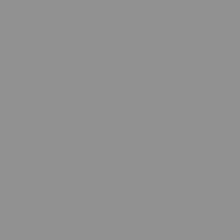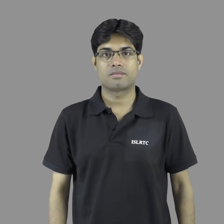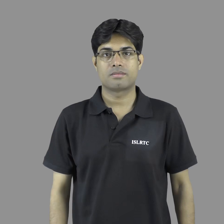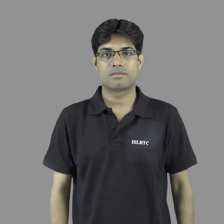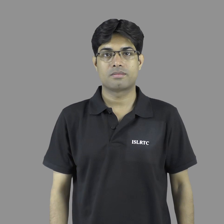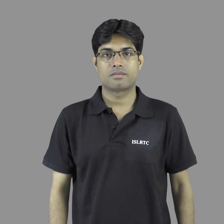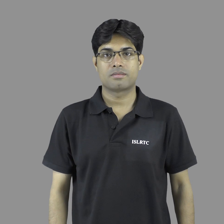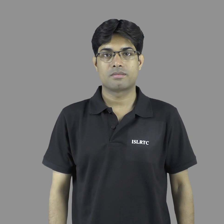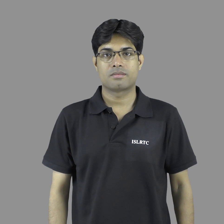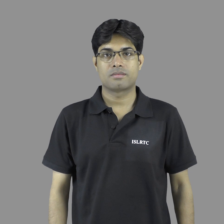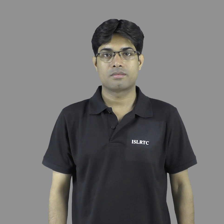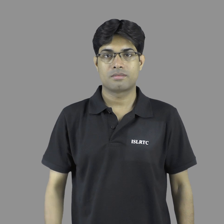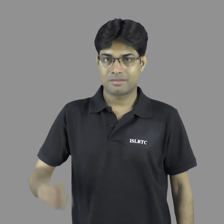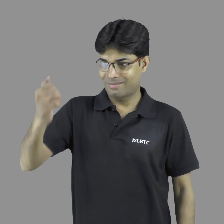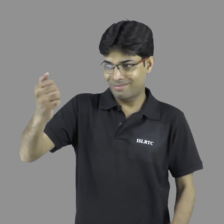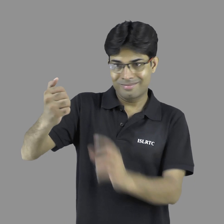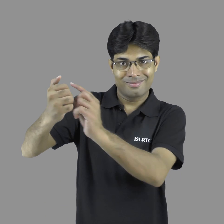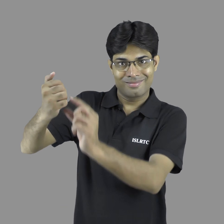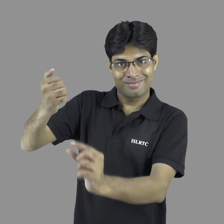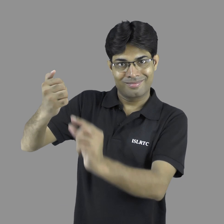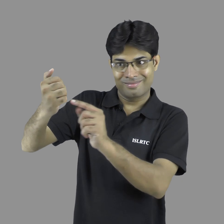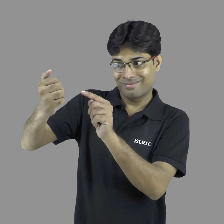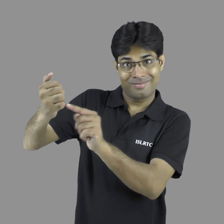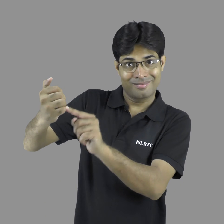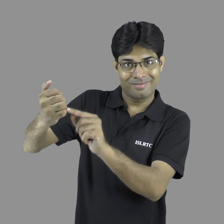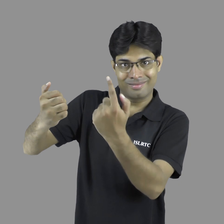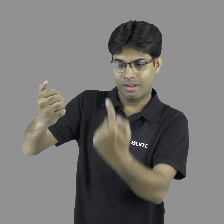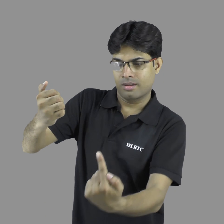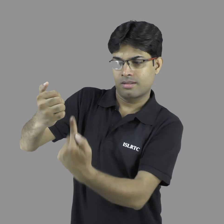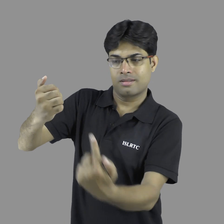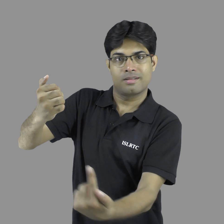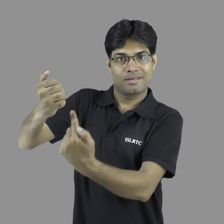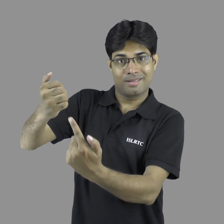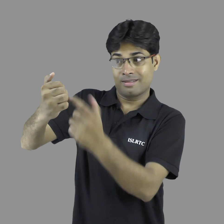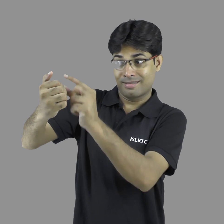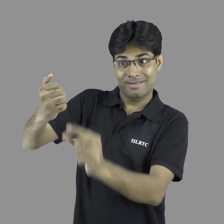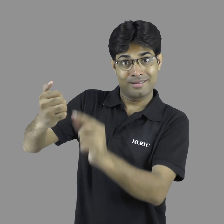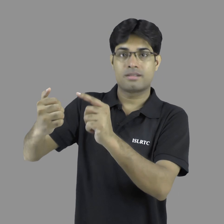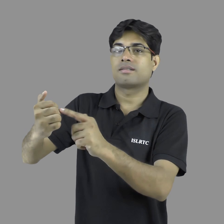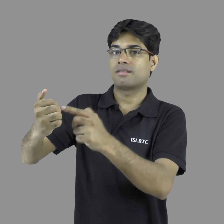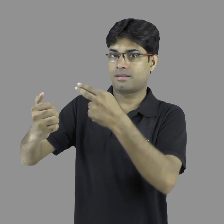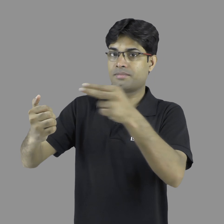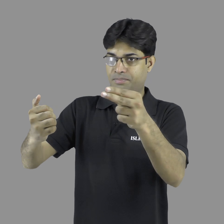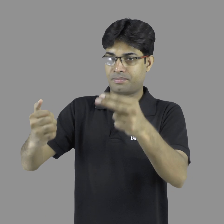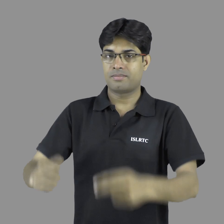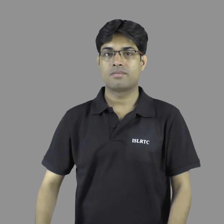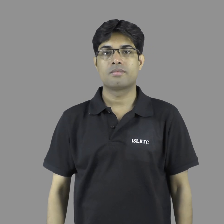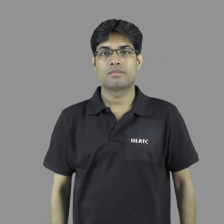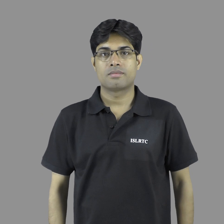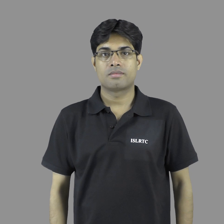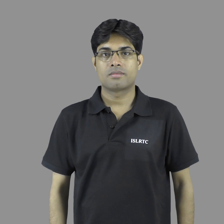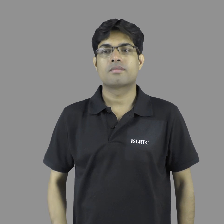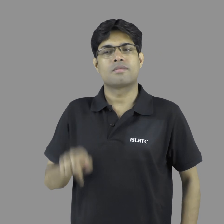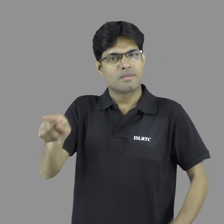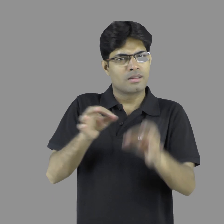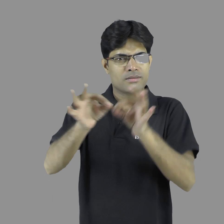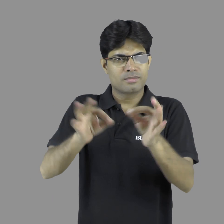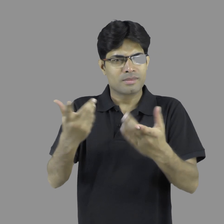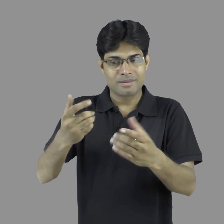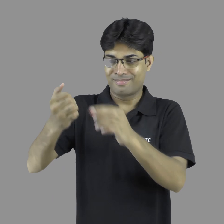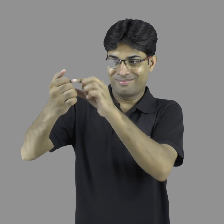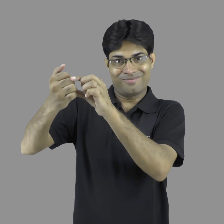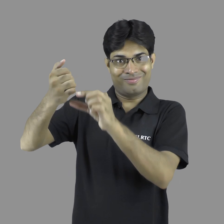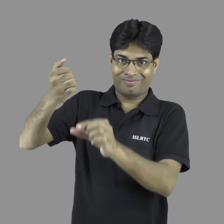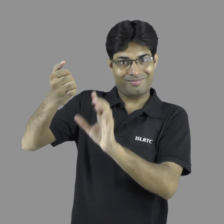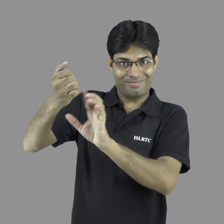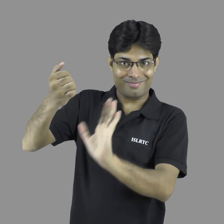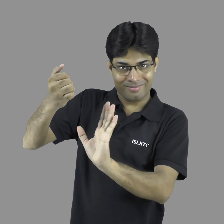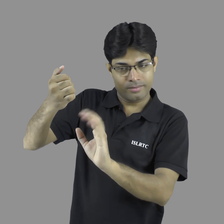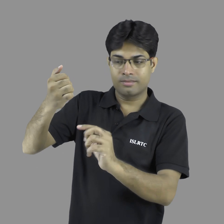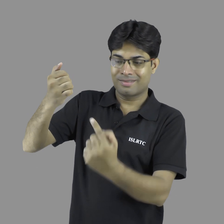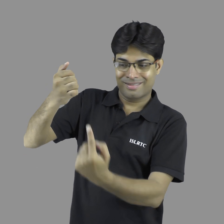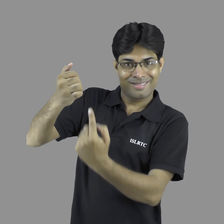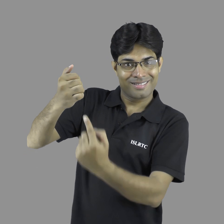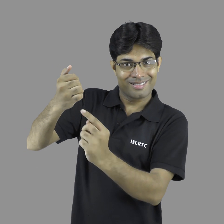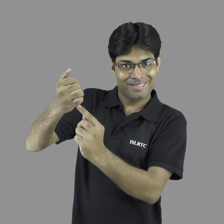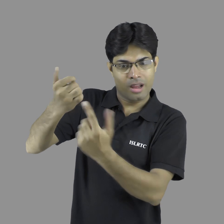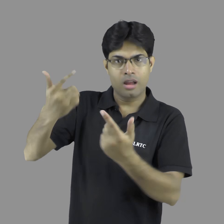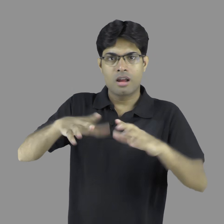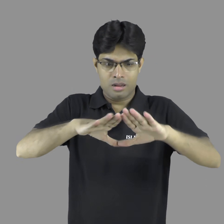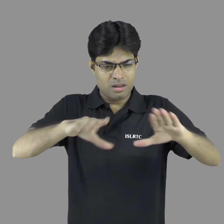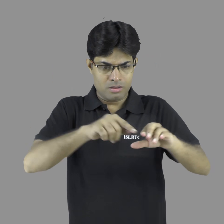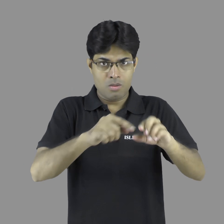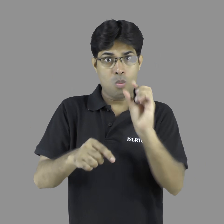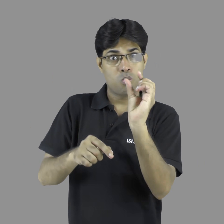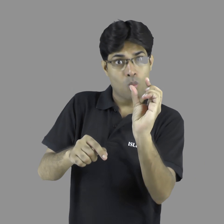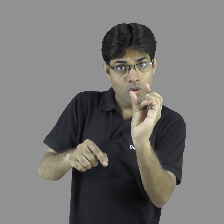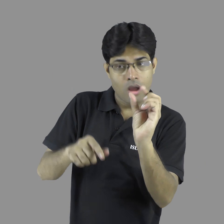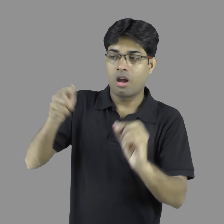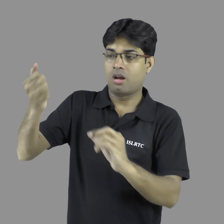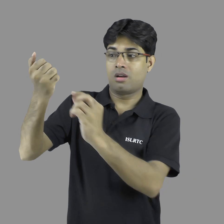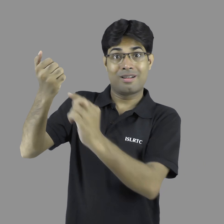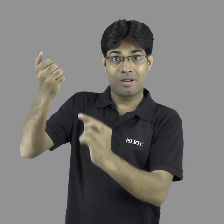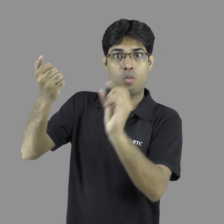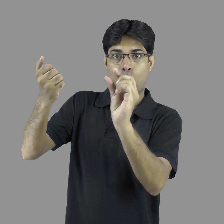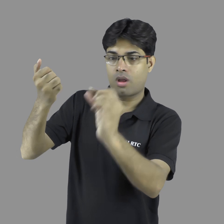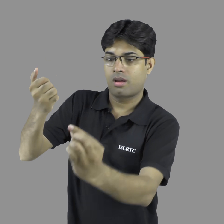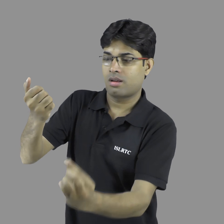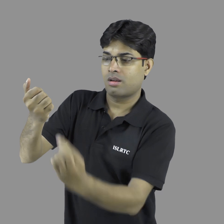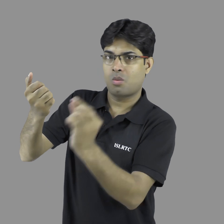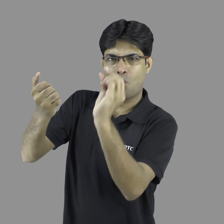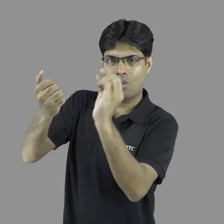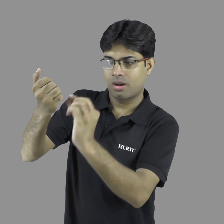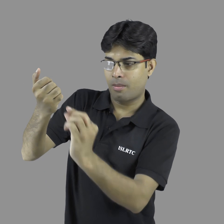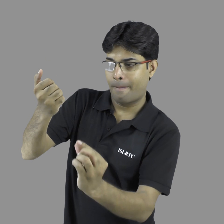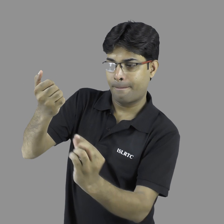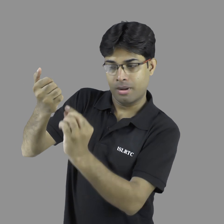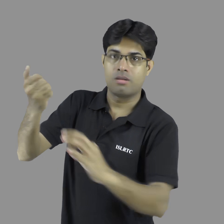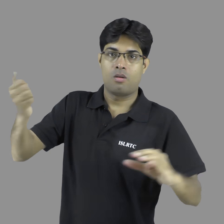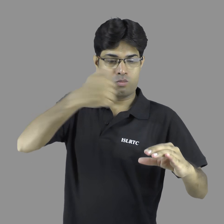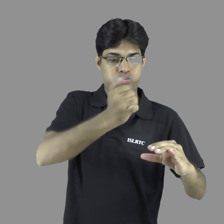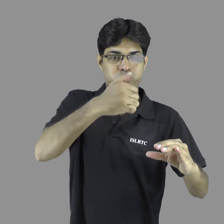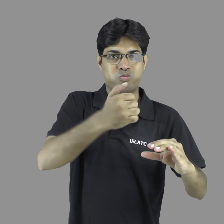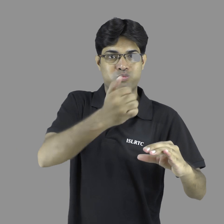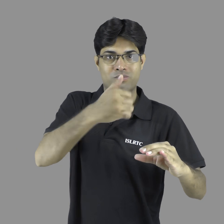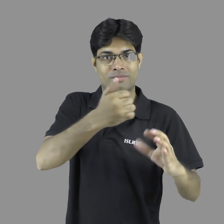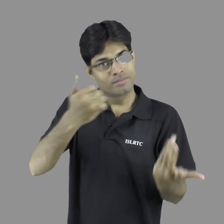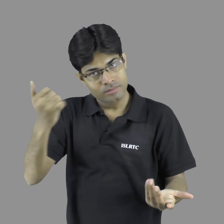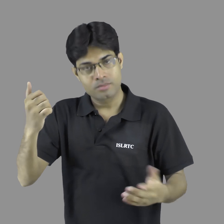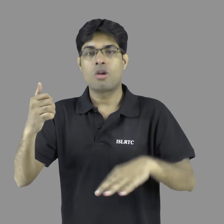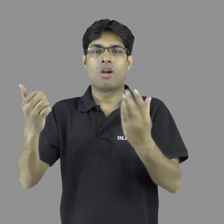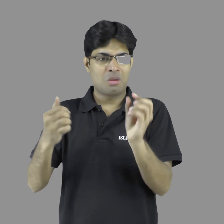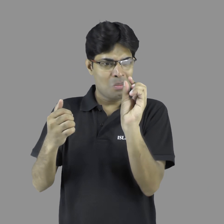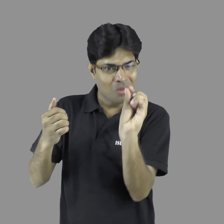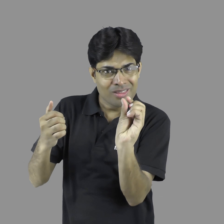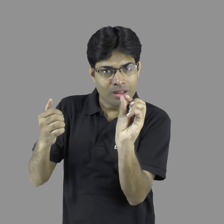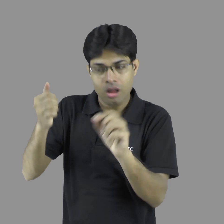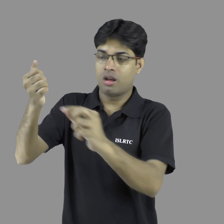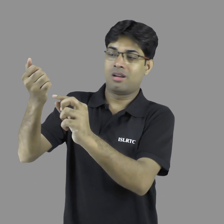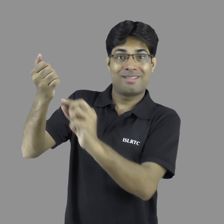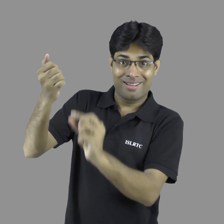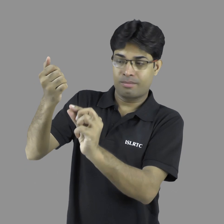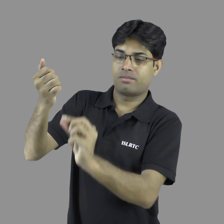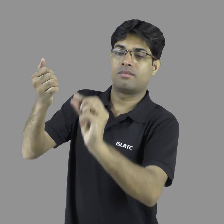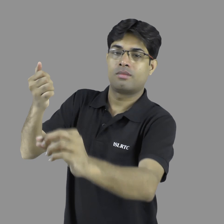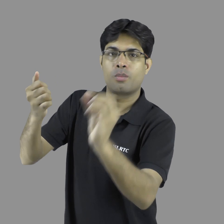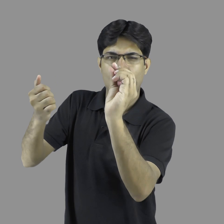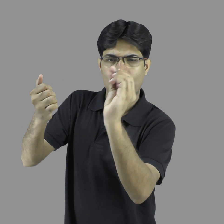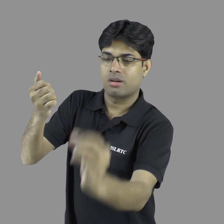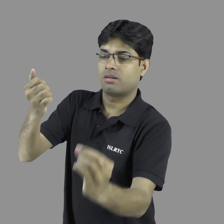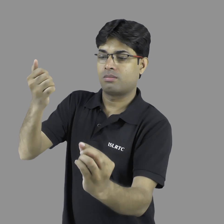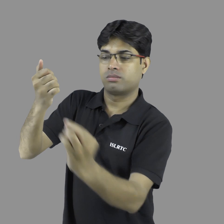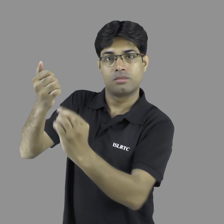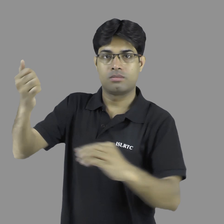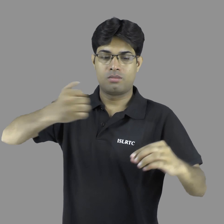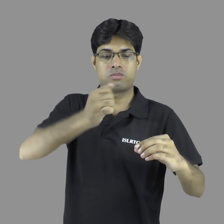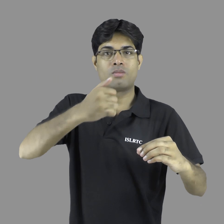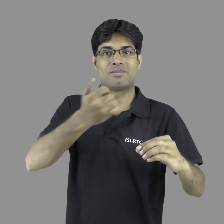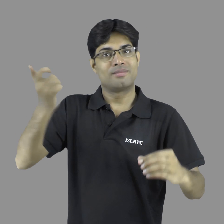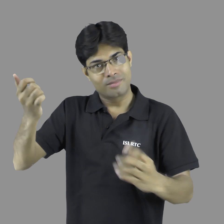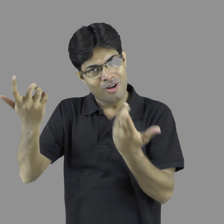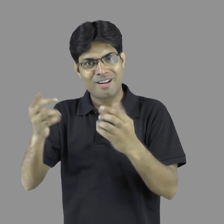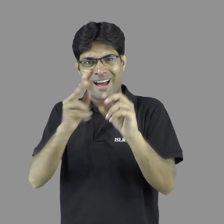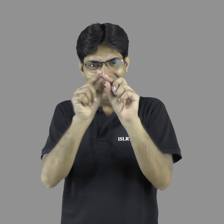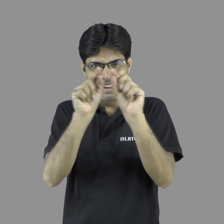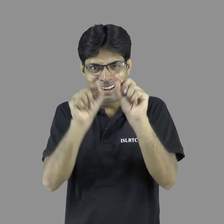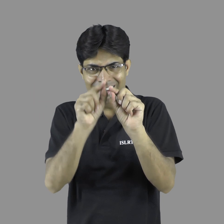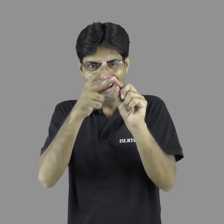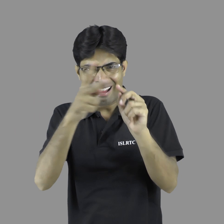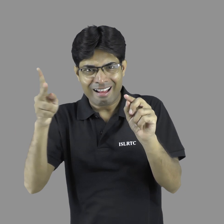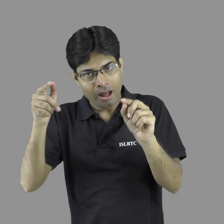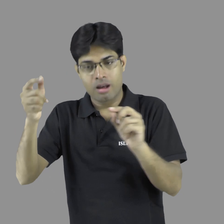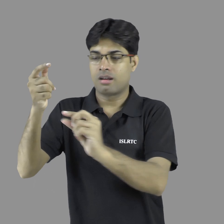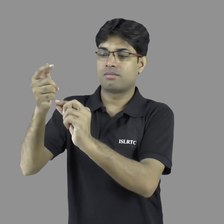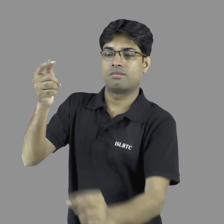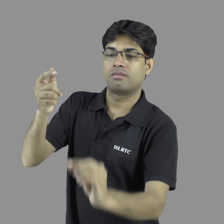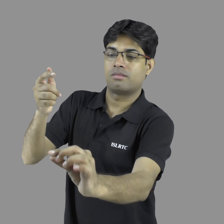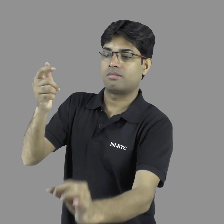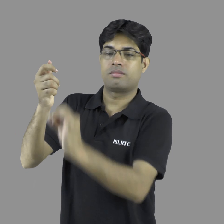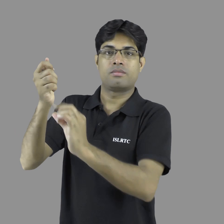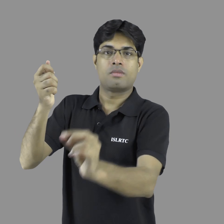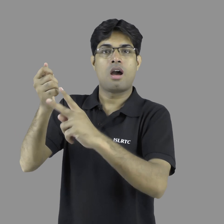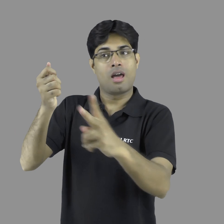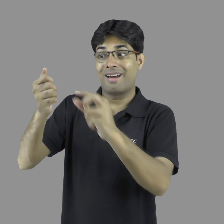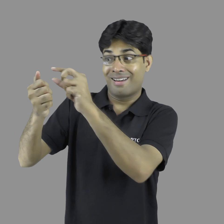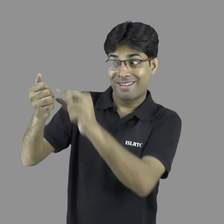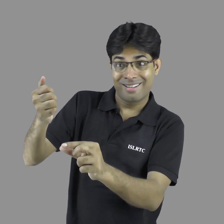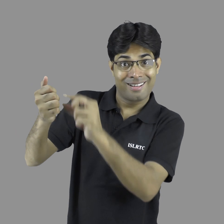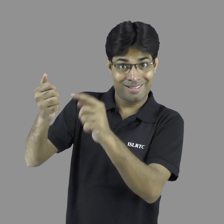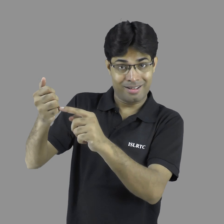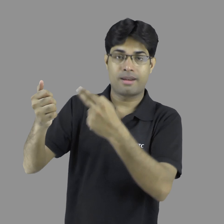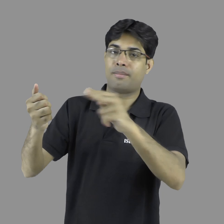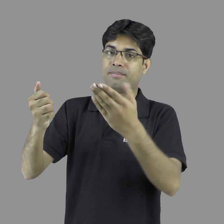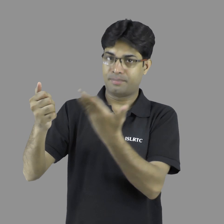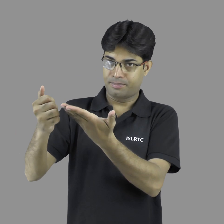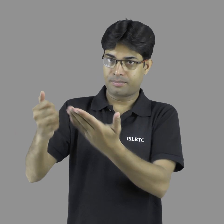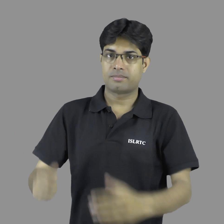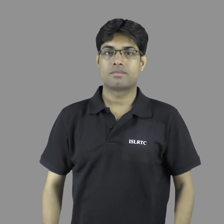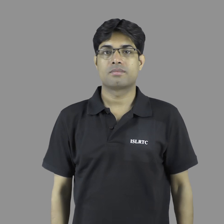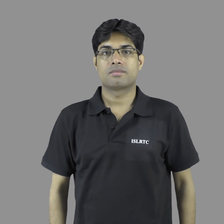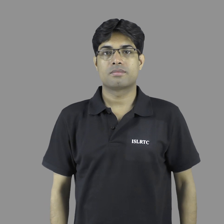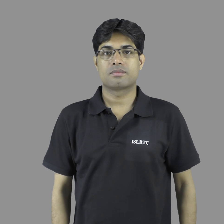Pin Vice